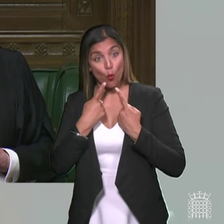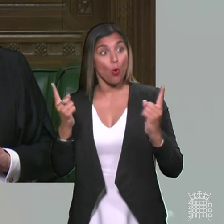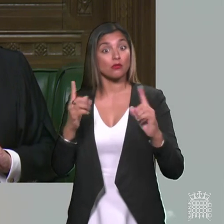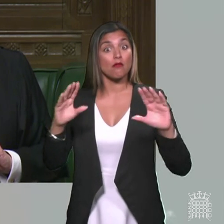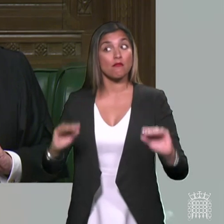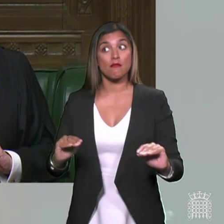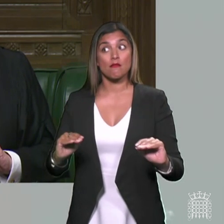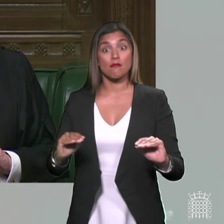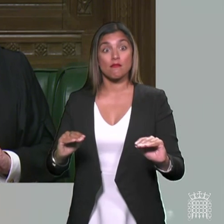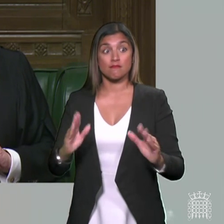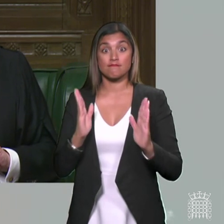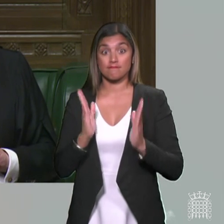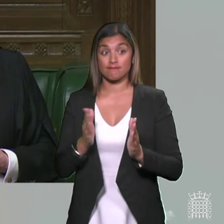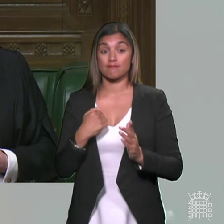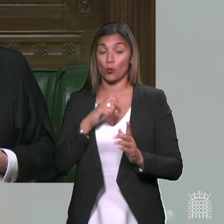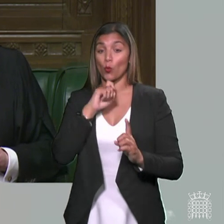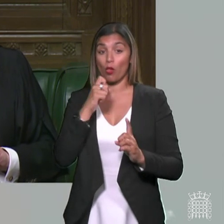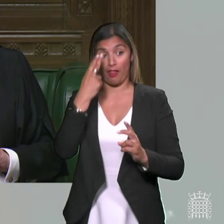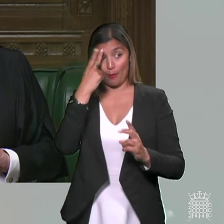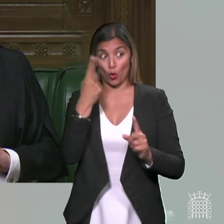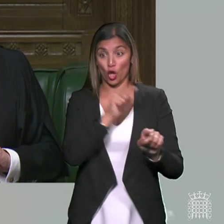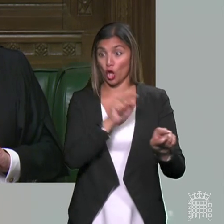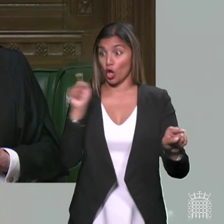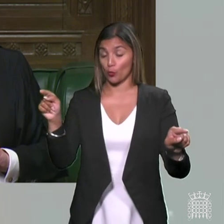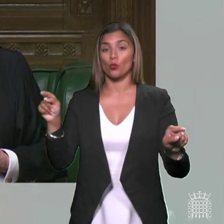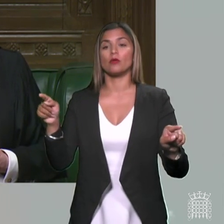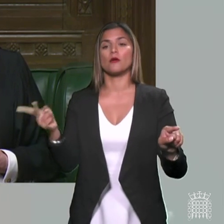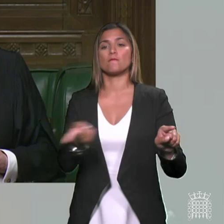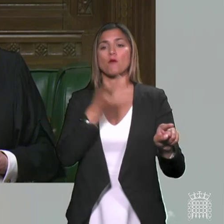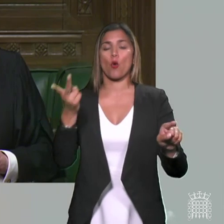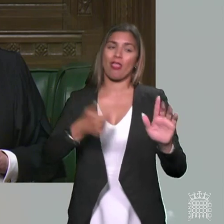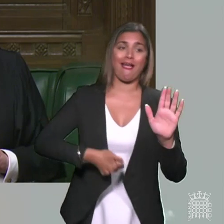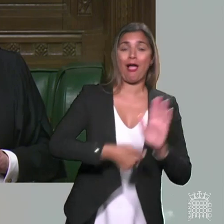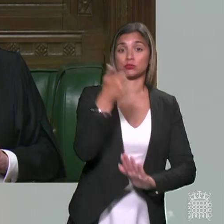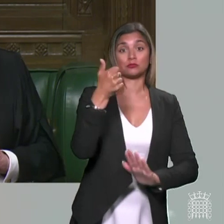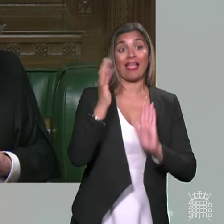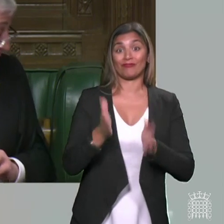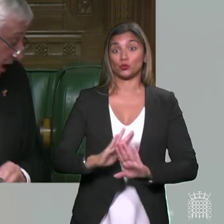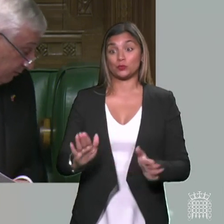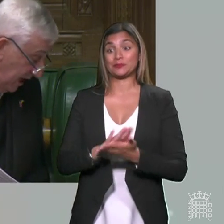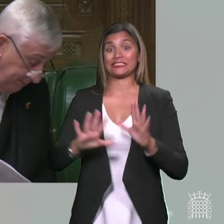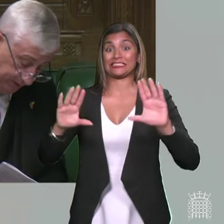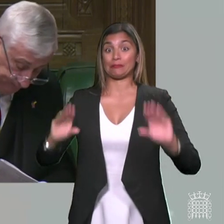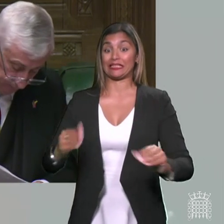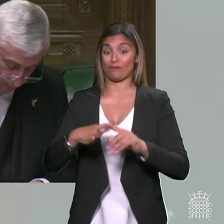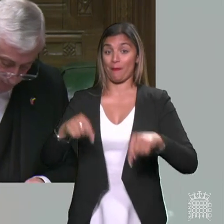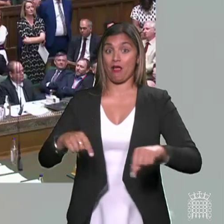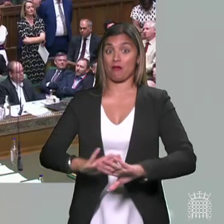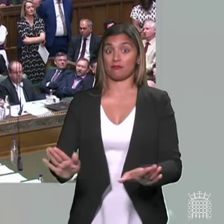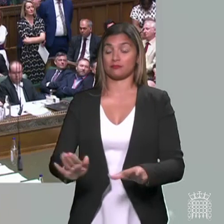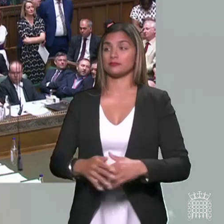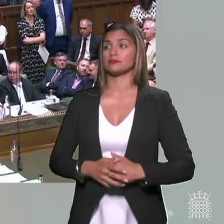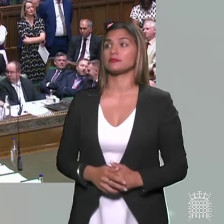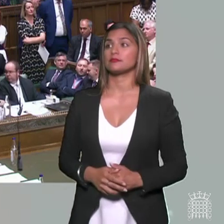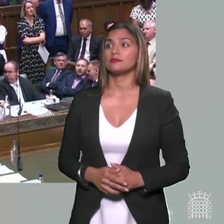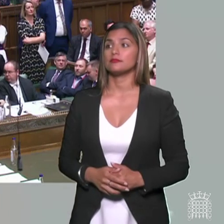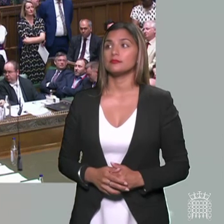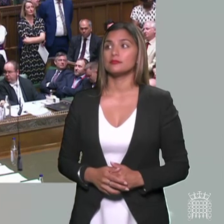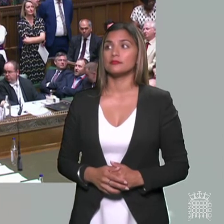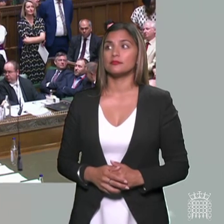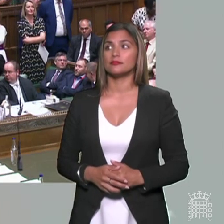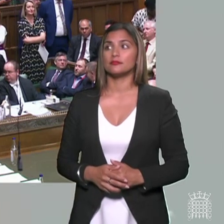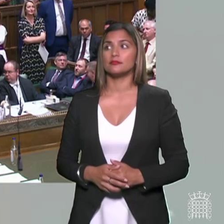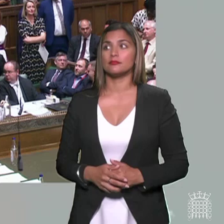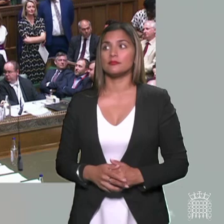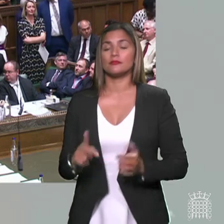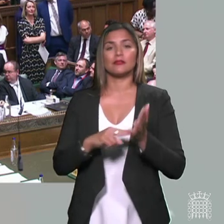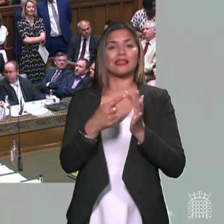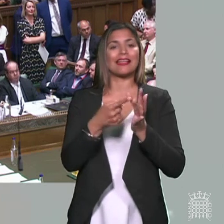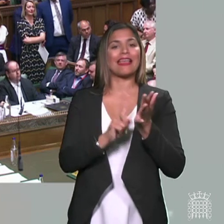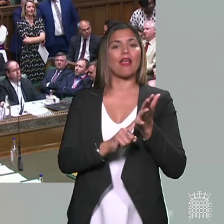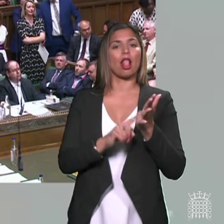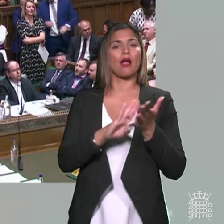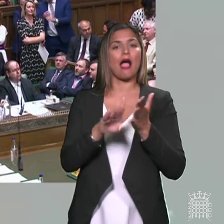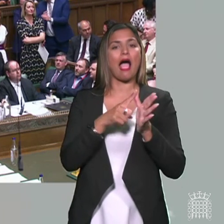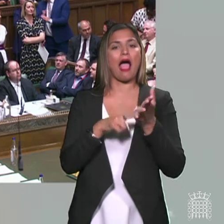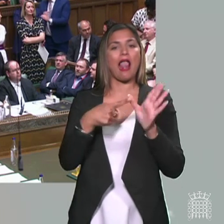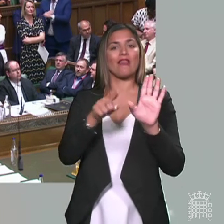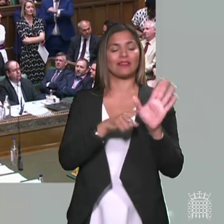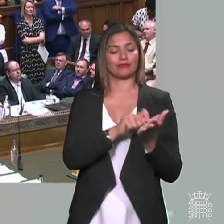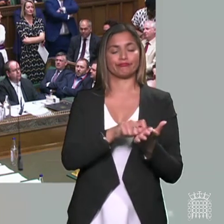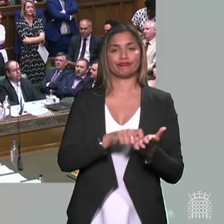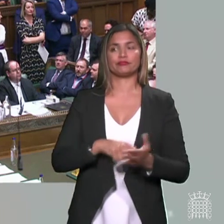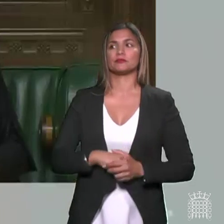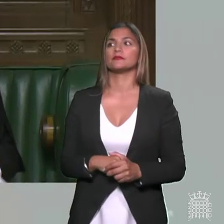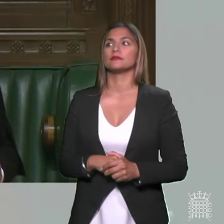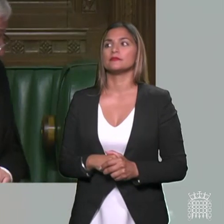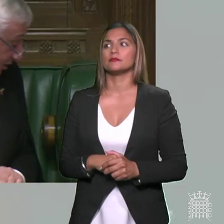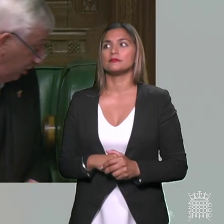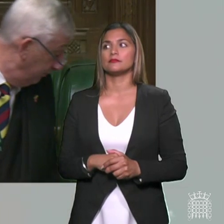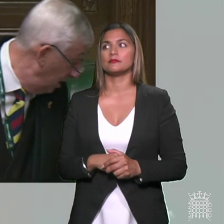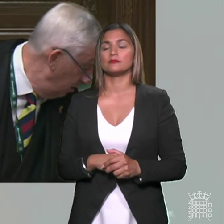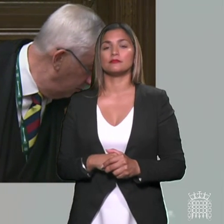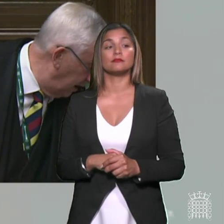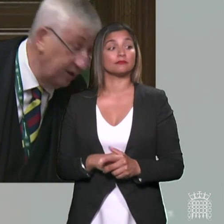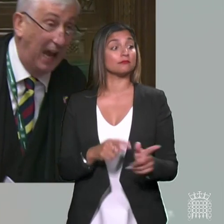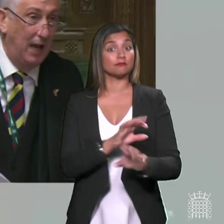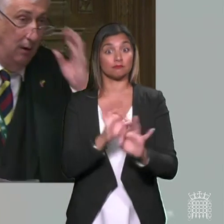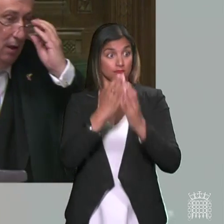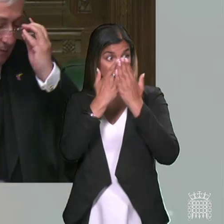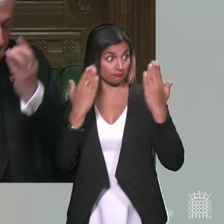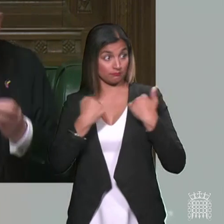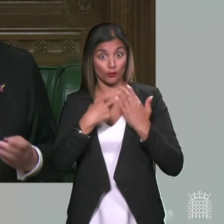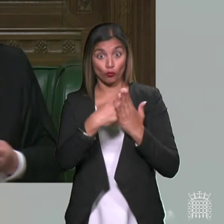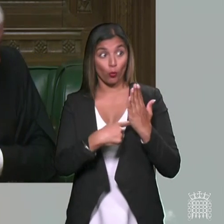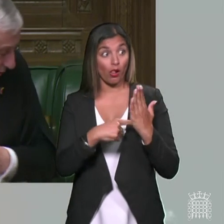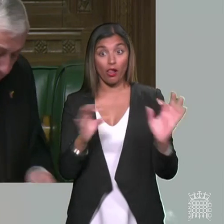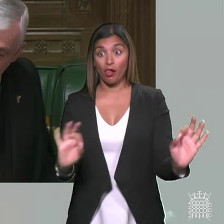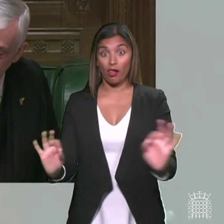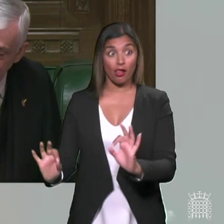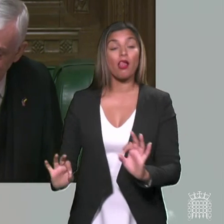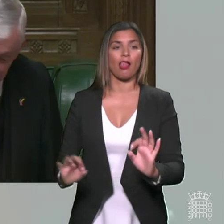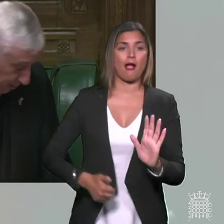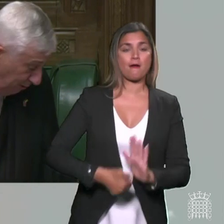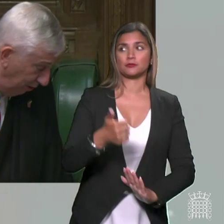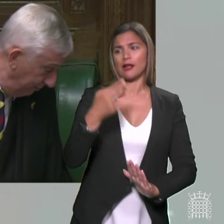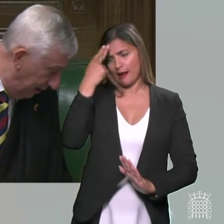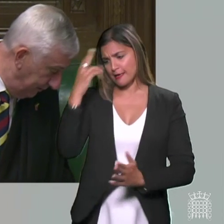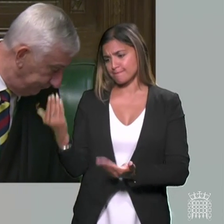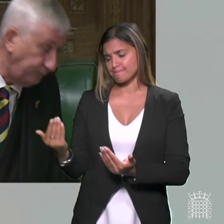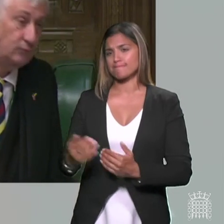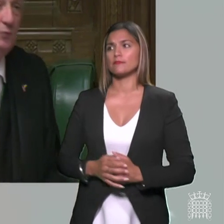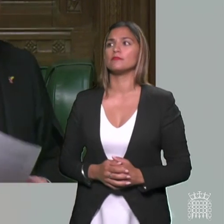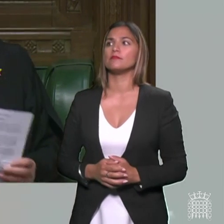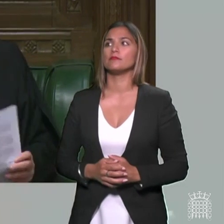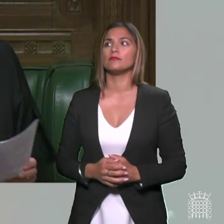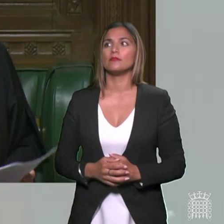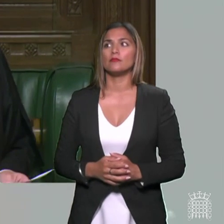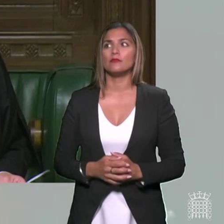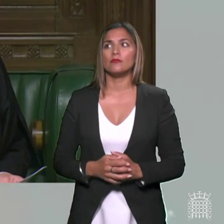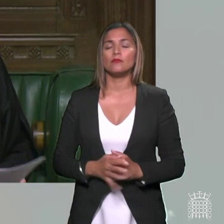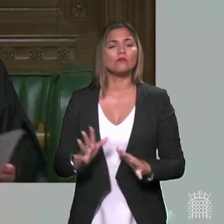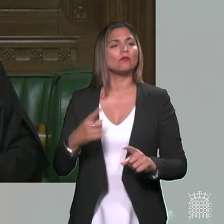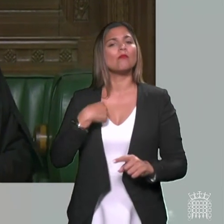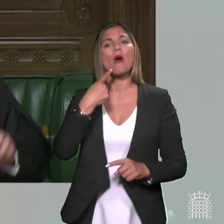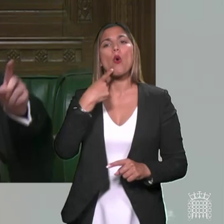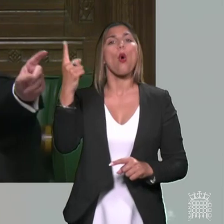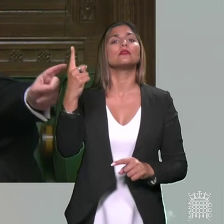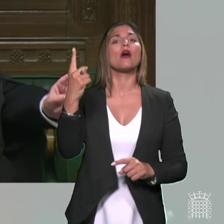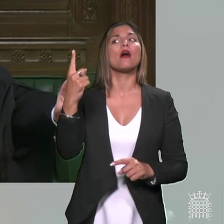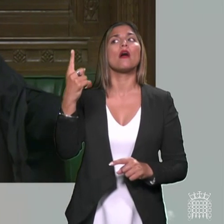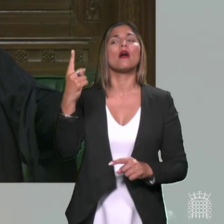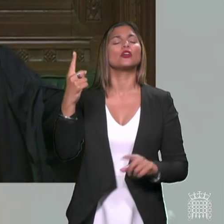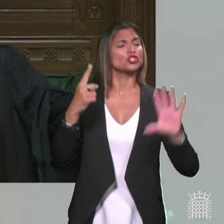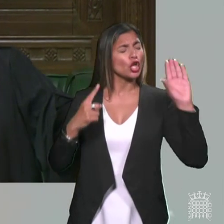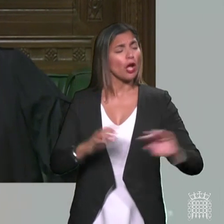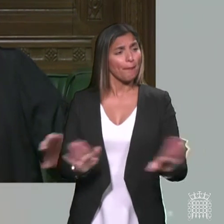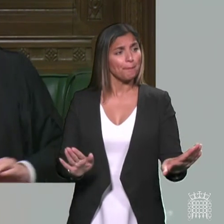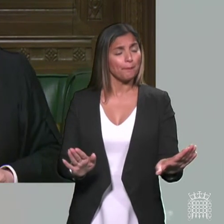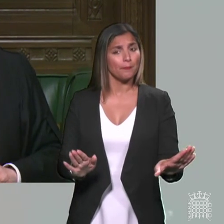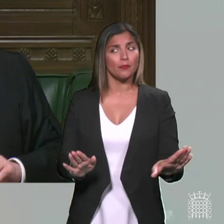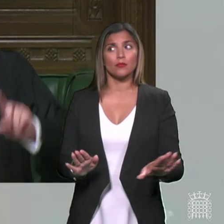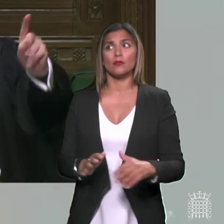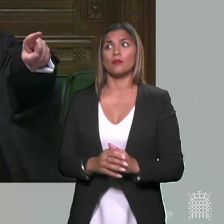compelled to name both of them, which may lead to their being suspended from the House.